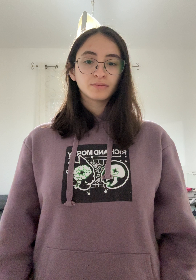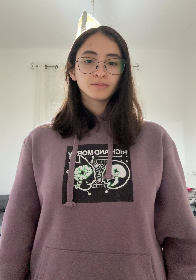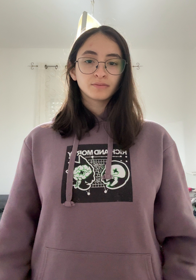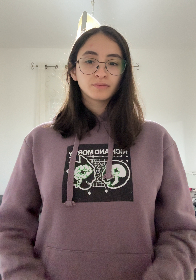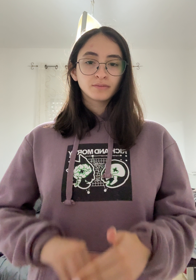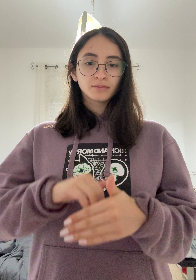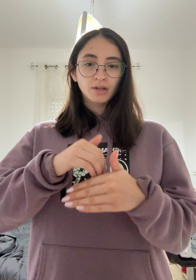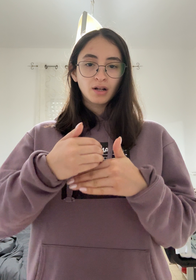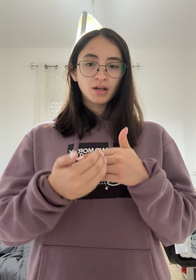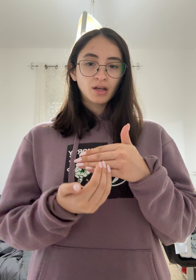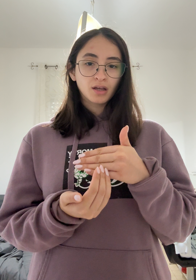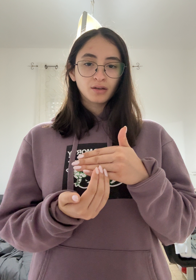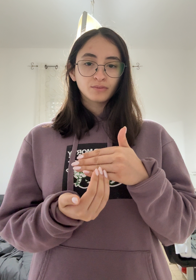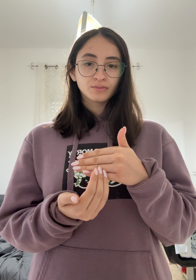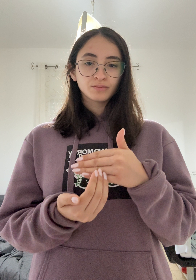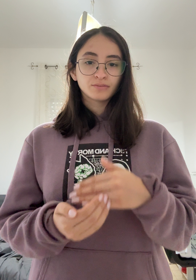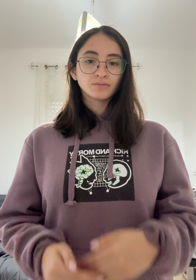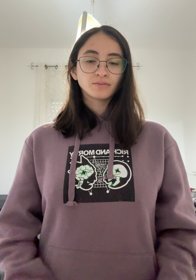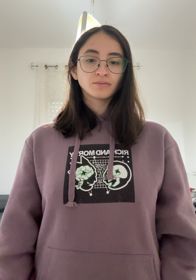לחם